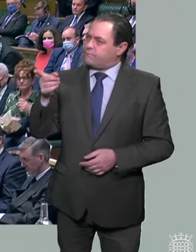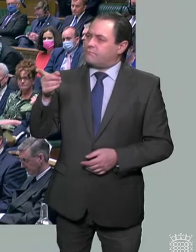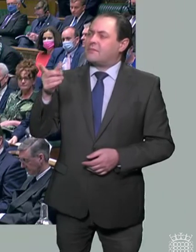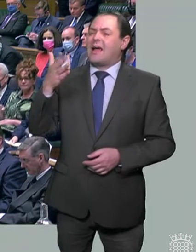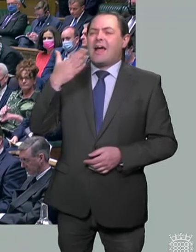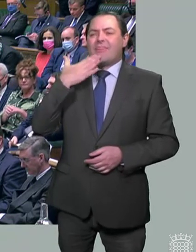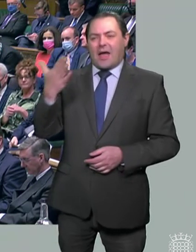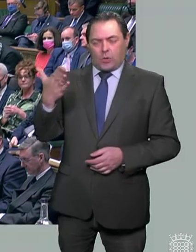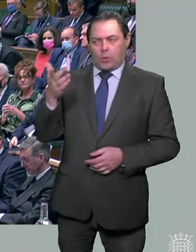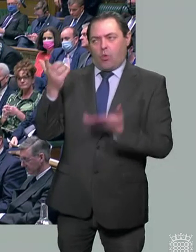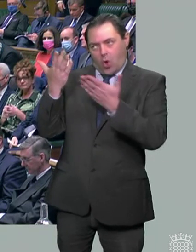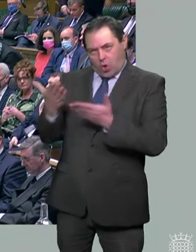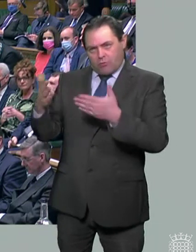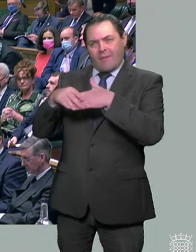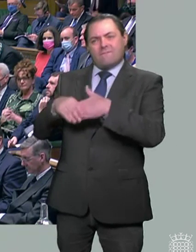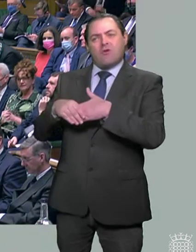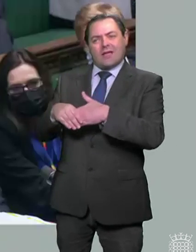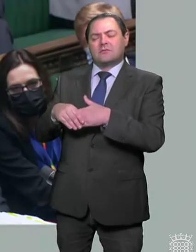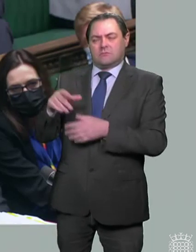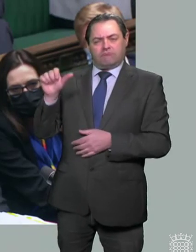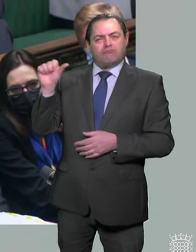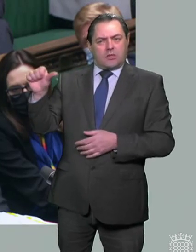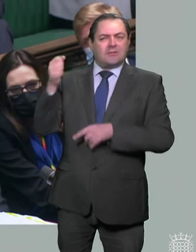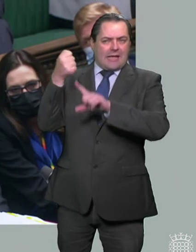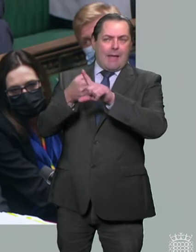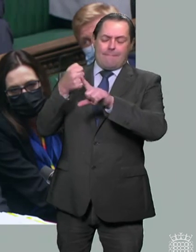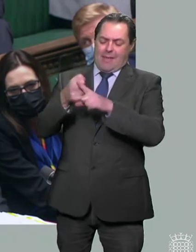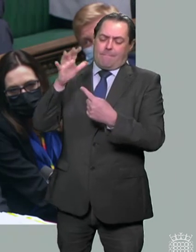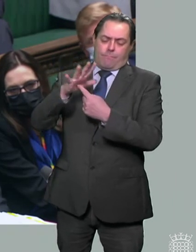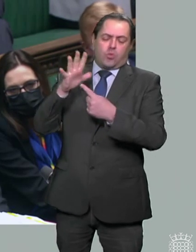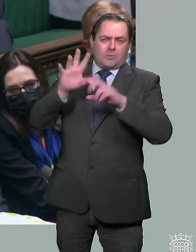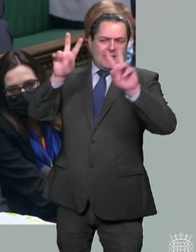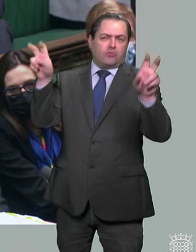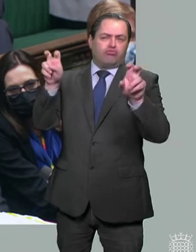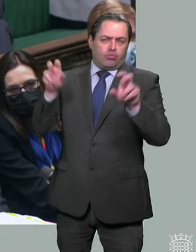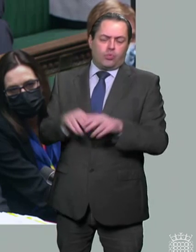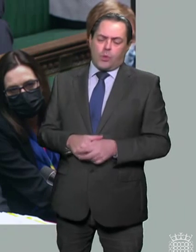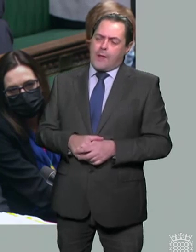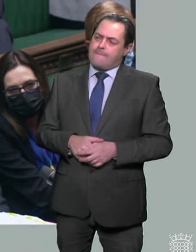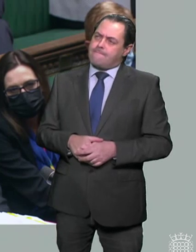I thank my honourable Friend; she is campaigning on a very important issue.